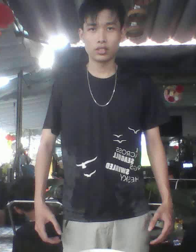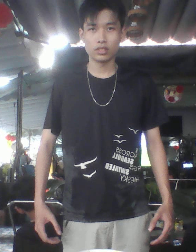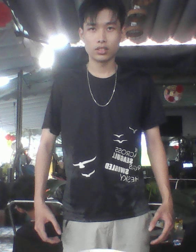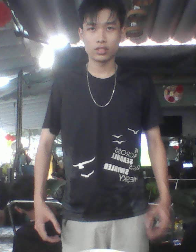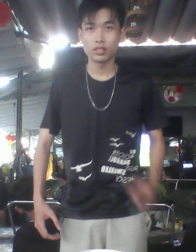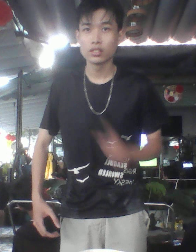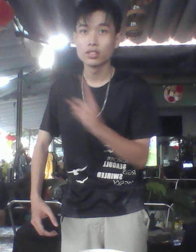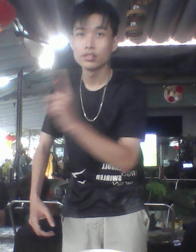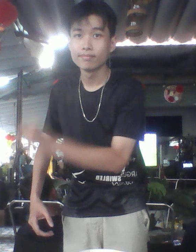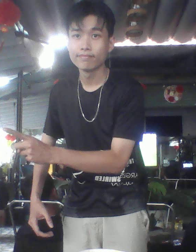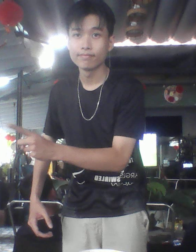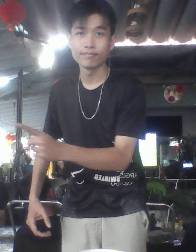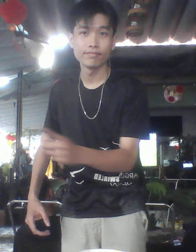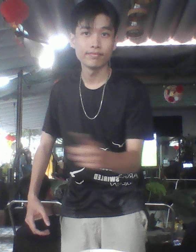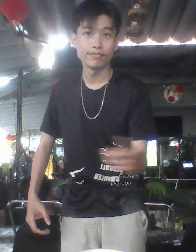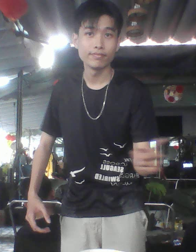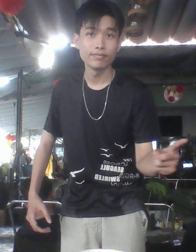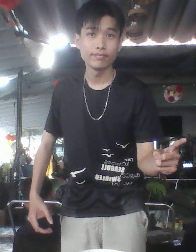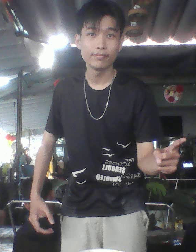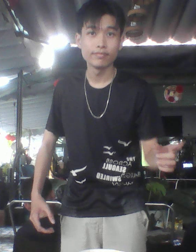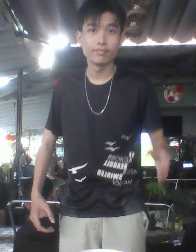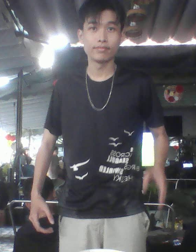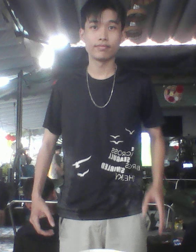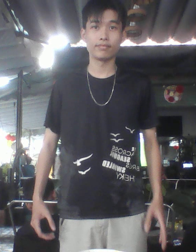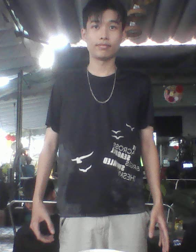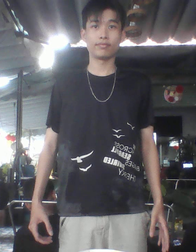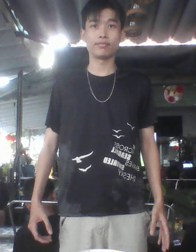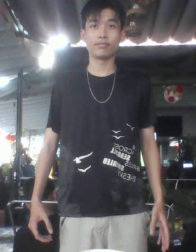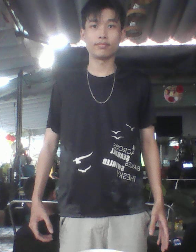cac ban